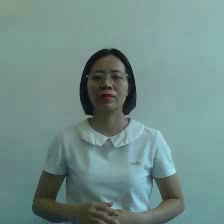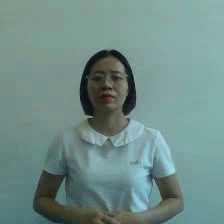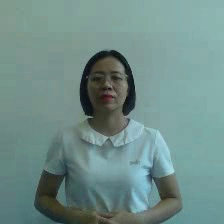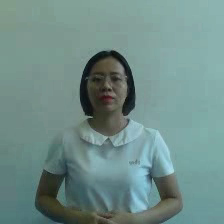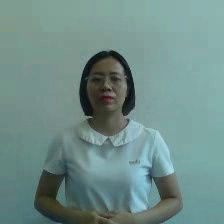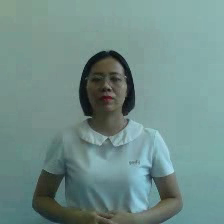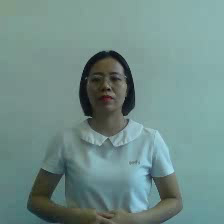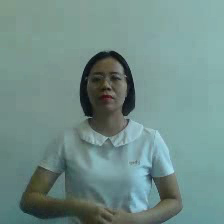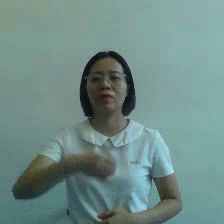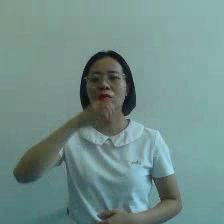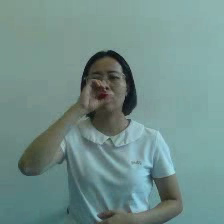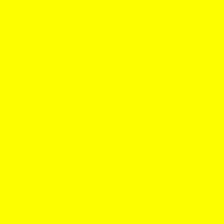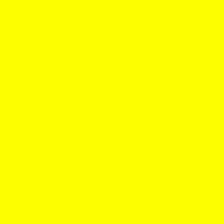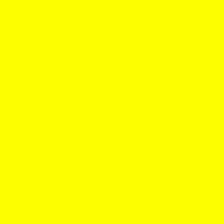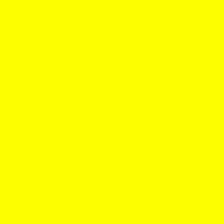Uống